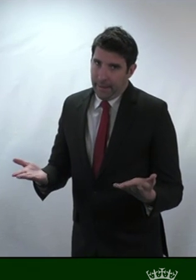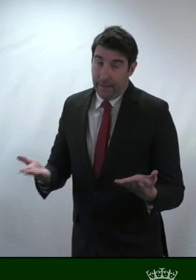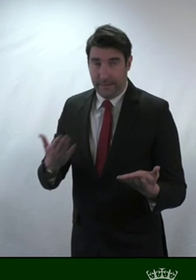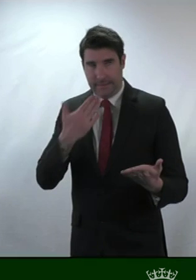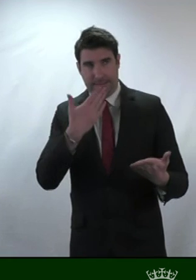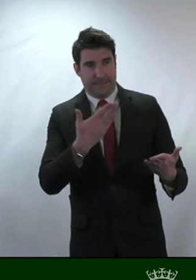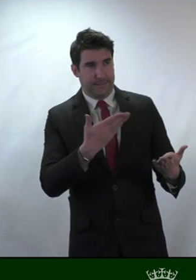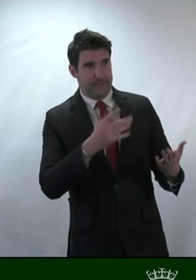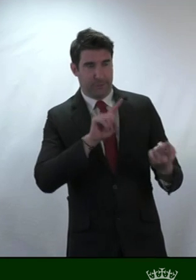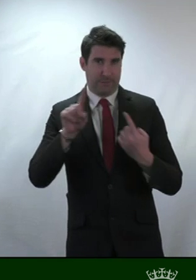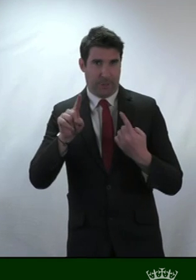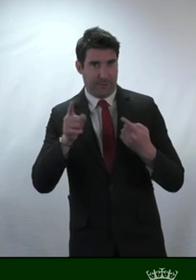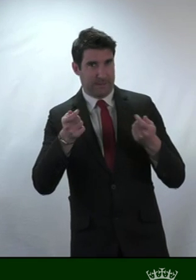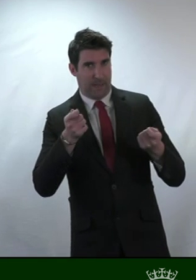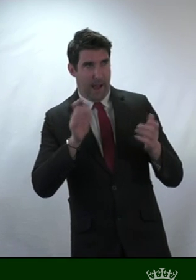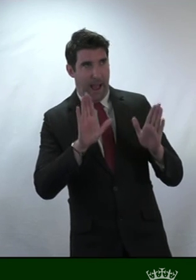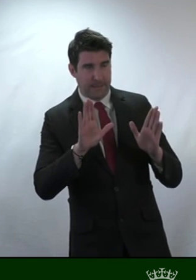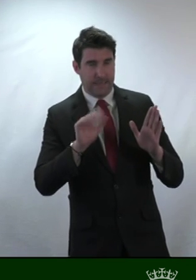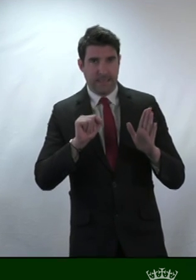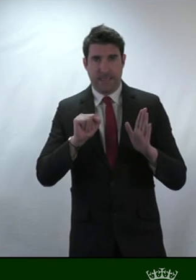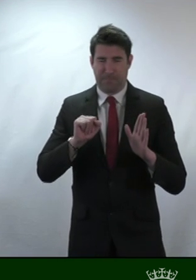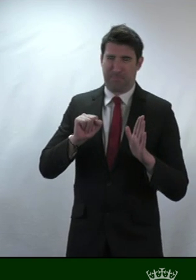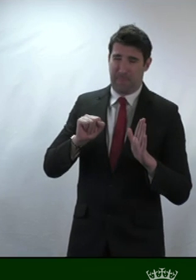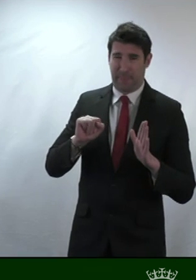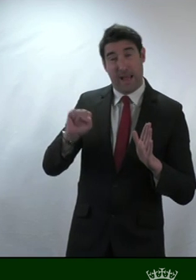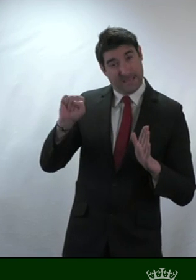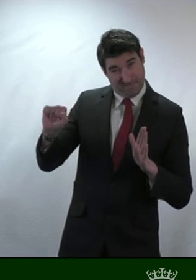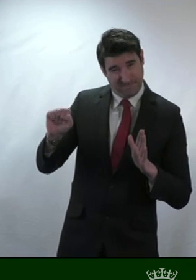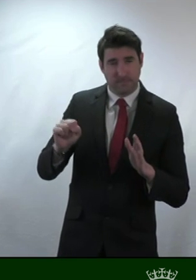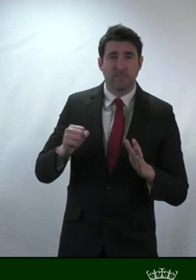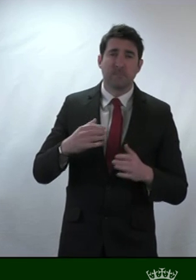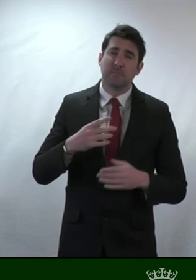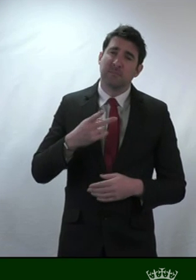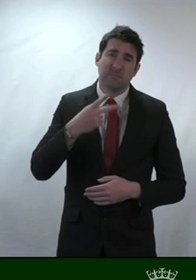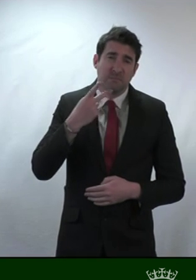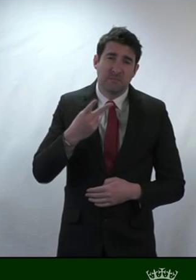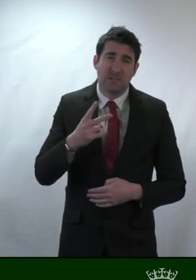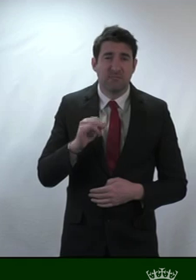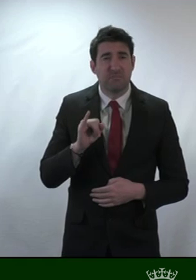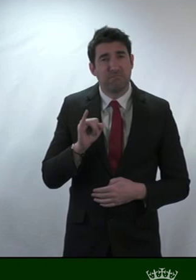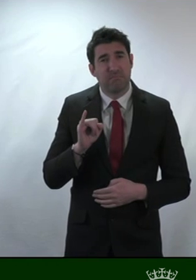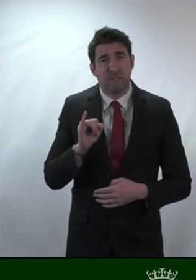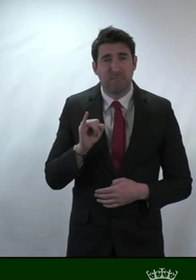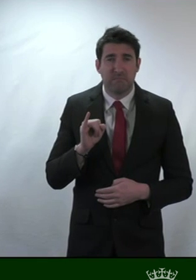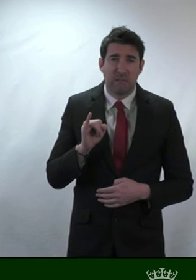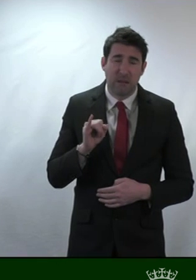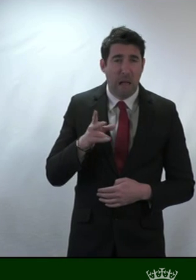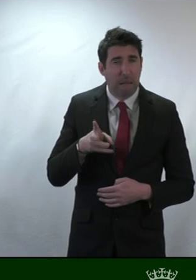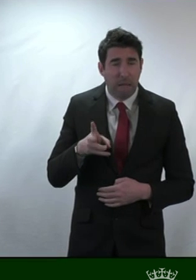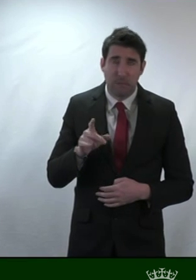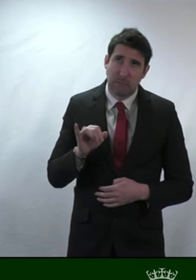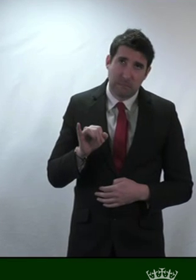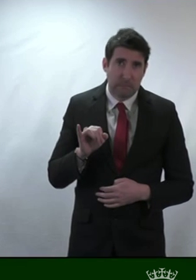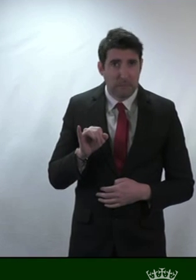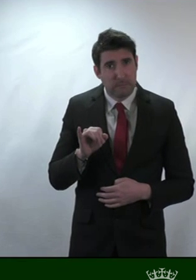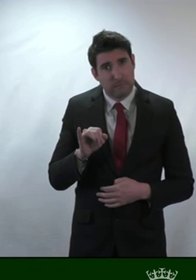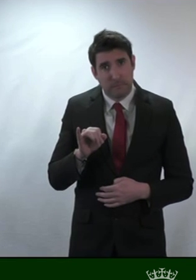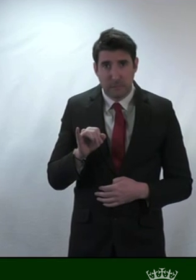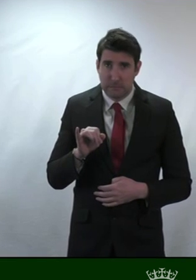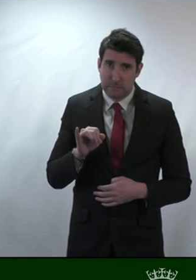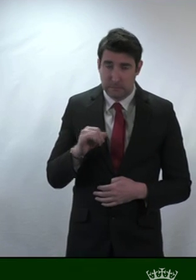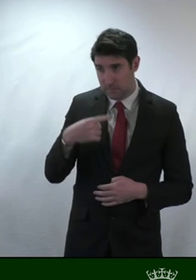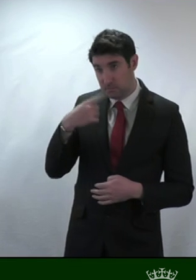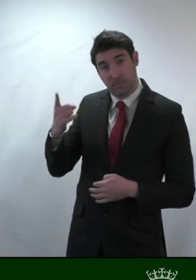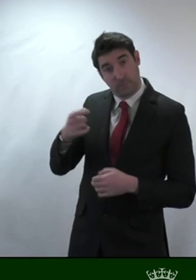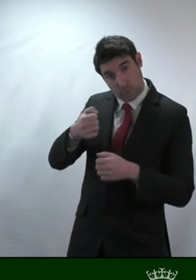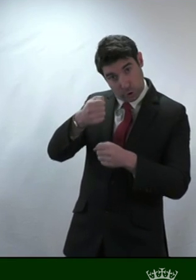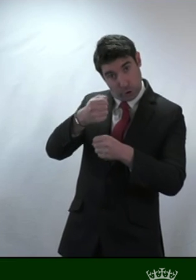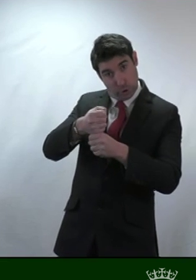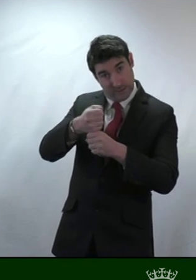Gentleman seeks to spread about Scotland and the rest of the UK, the UK currently has the highest youth employment in the G7—I could perhaps have made that point to the right hon.